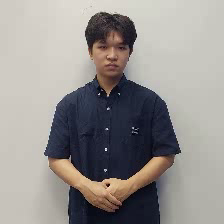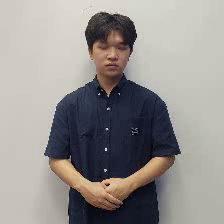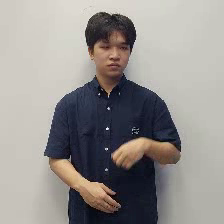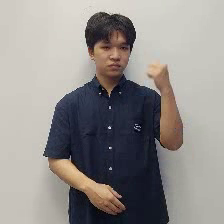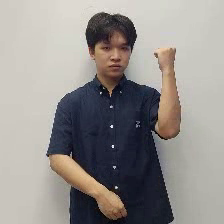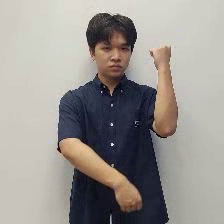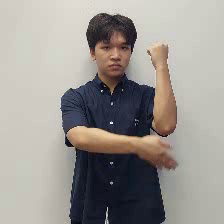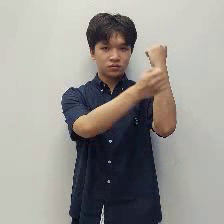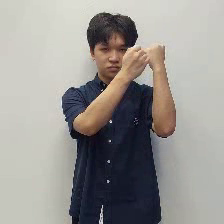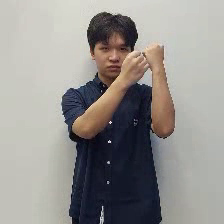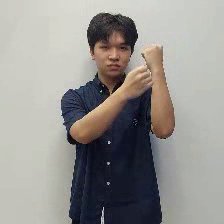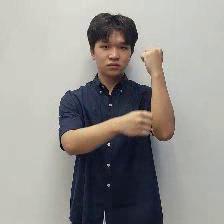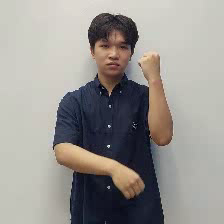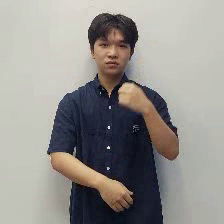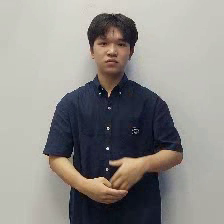Cứu